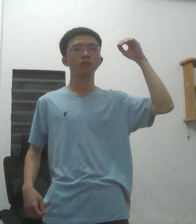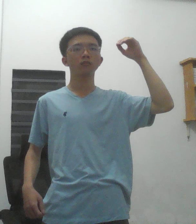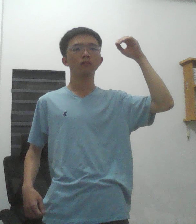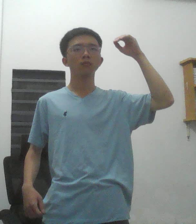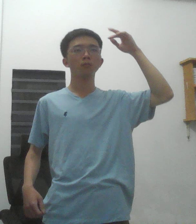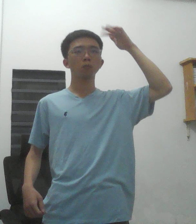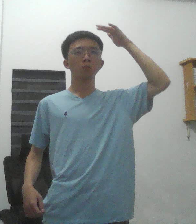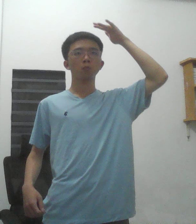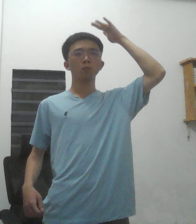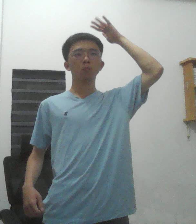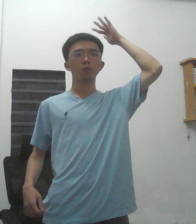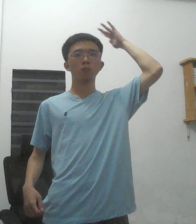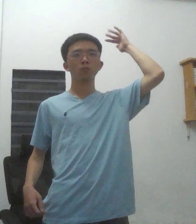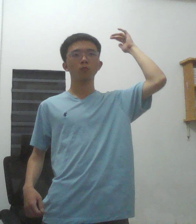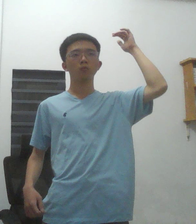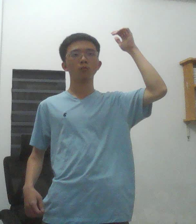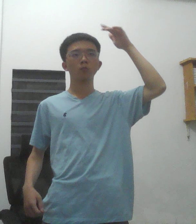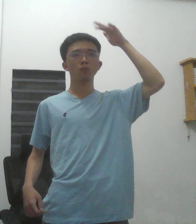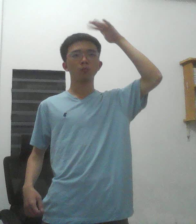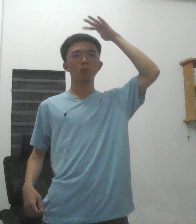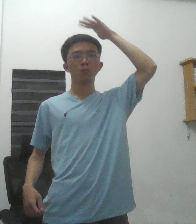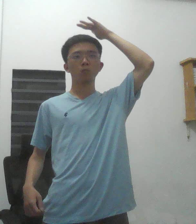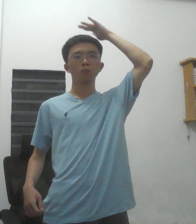vo ly